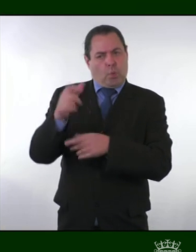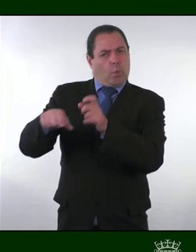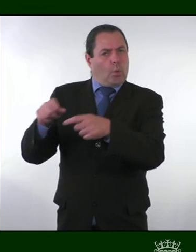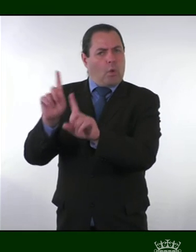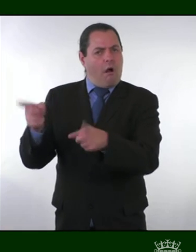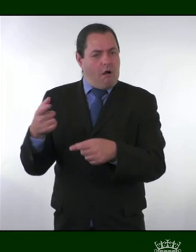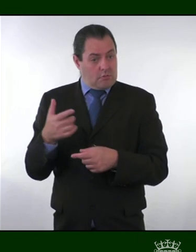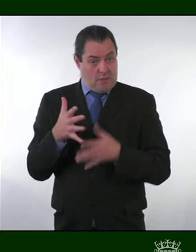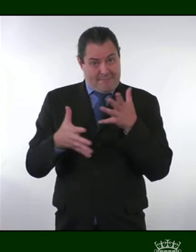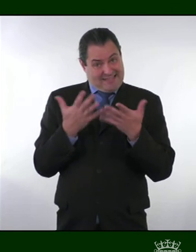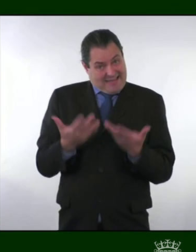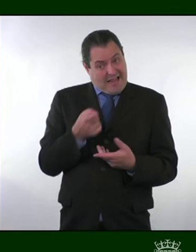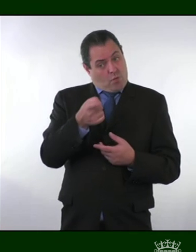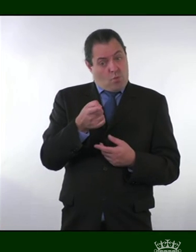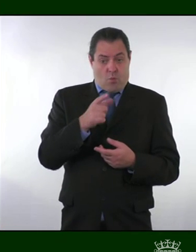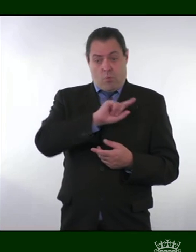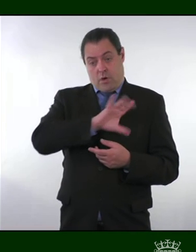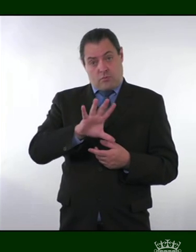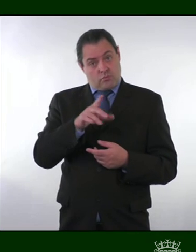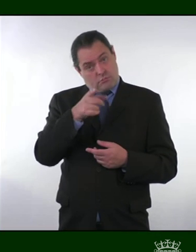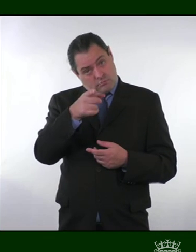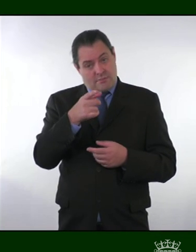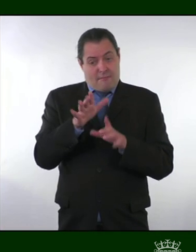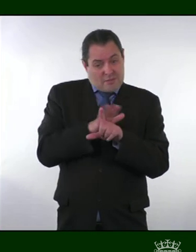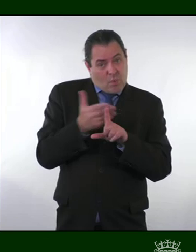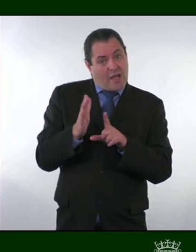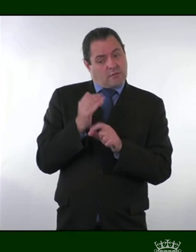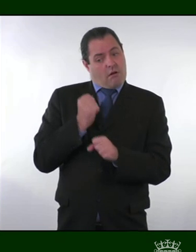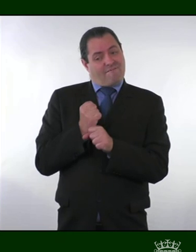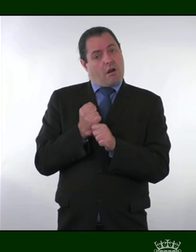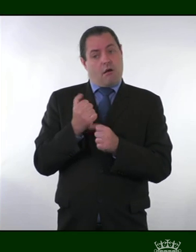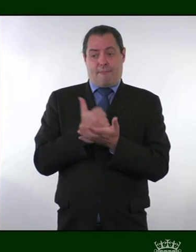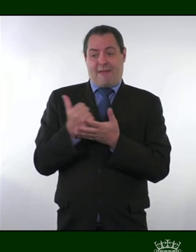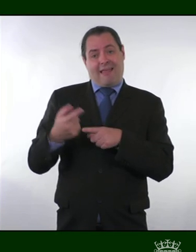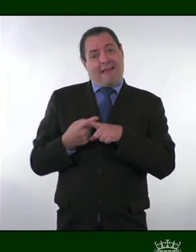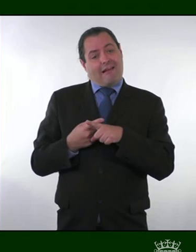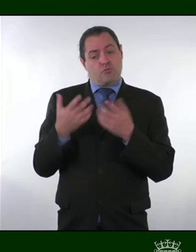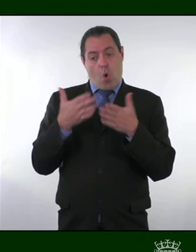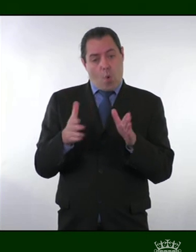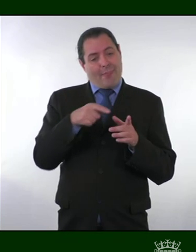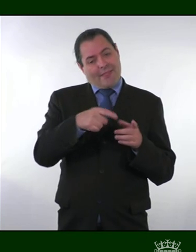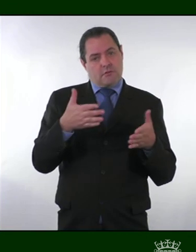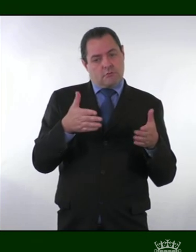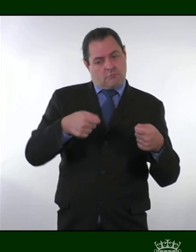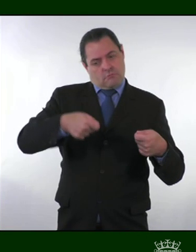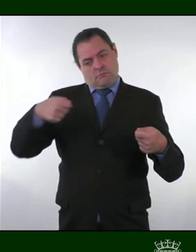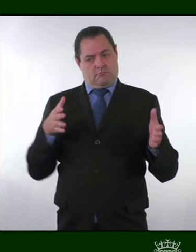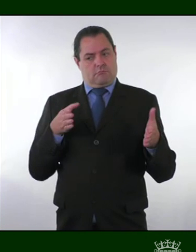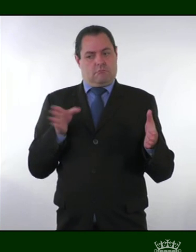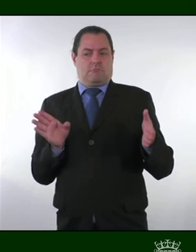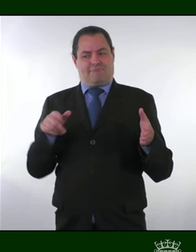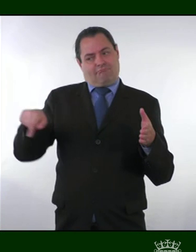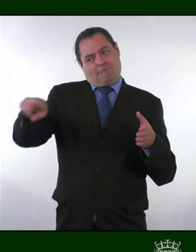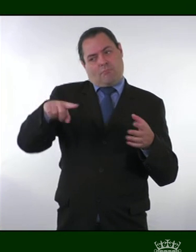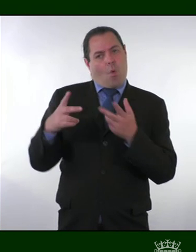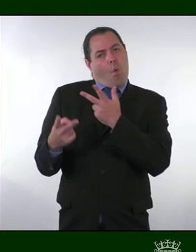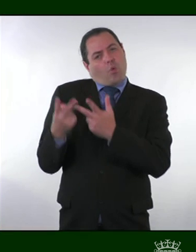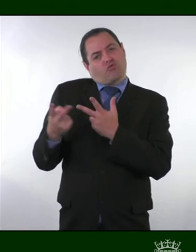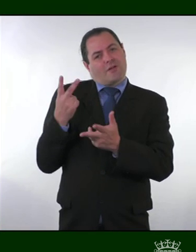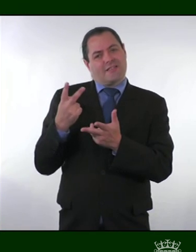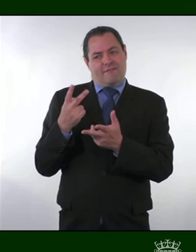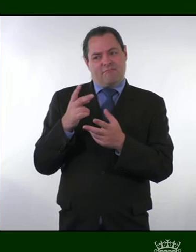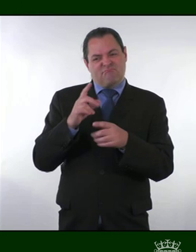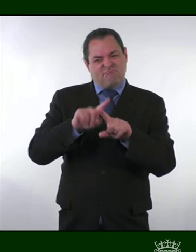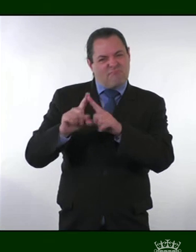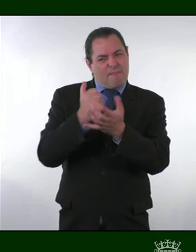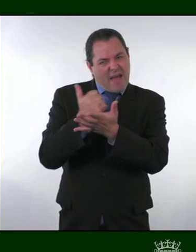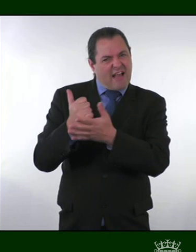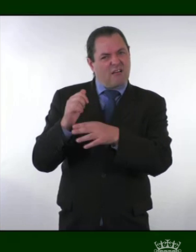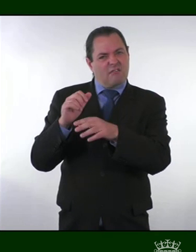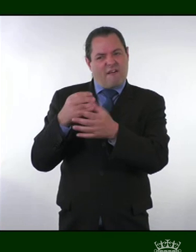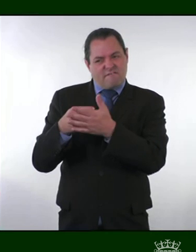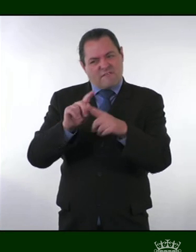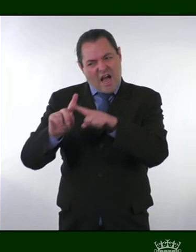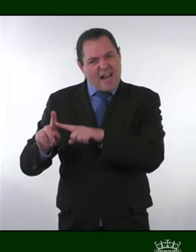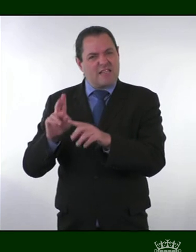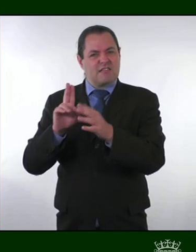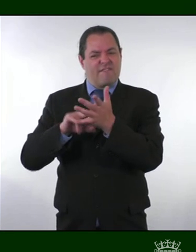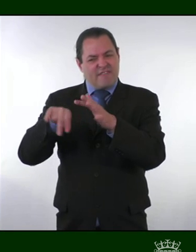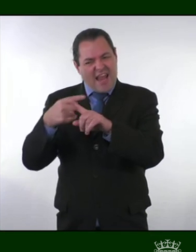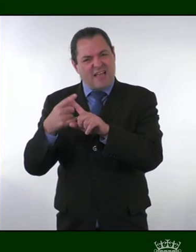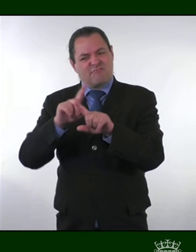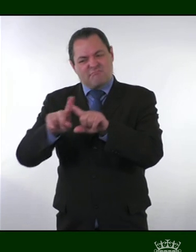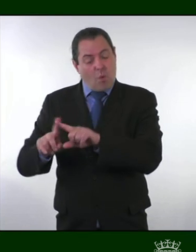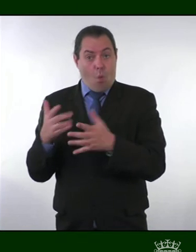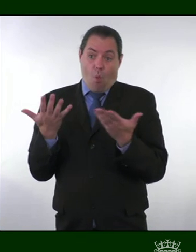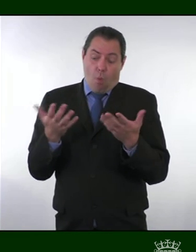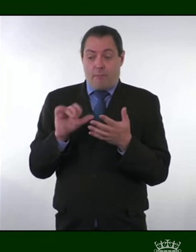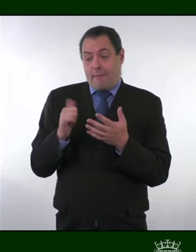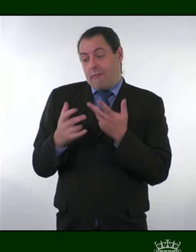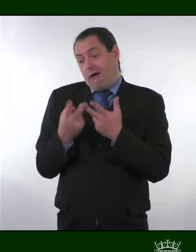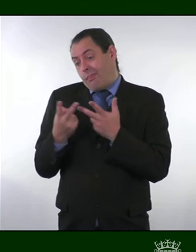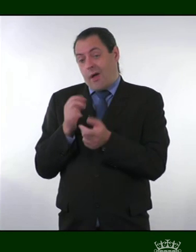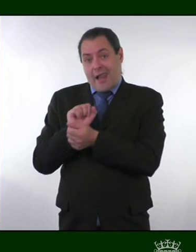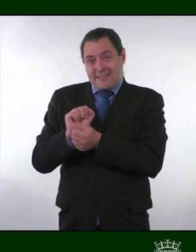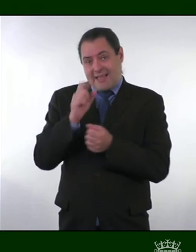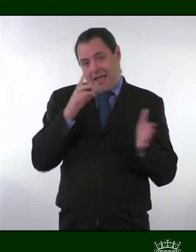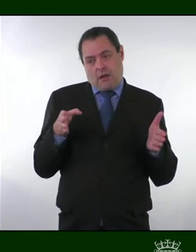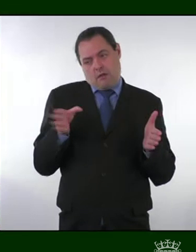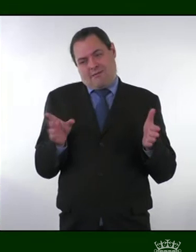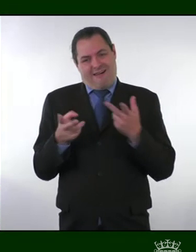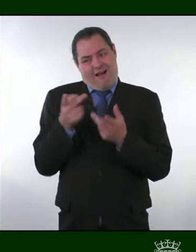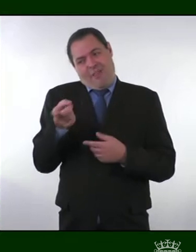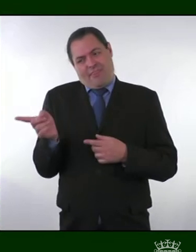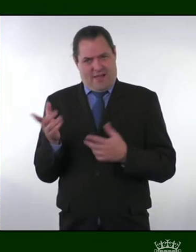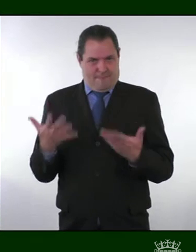Will the Prime Minister use his best offices to persuade the Governor of the Bank of England to open up the term funding scheme to those alternative finance organisations or open the doors of other lenders who can provide those loans to other SMEs?